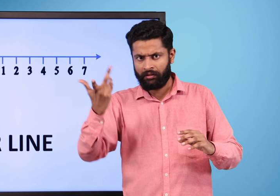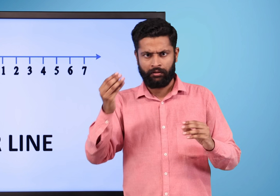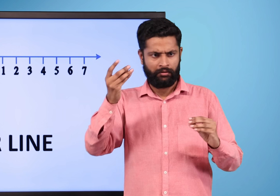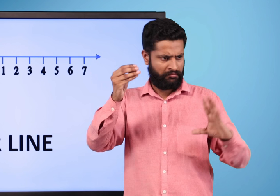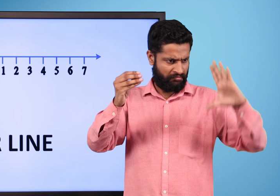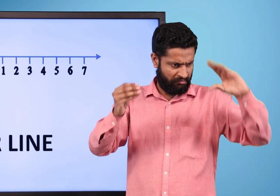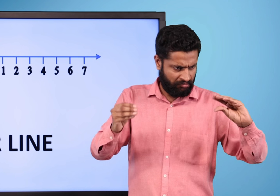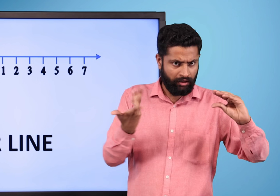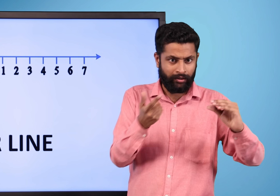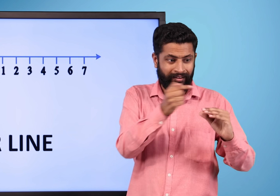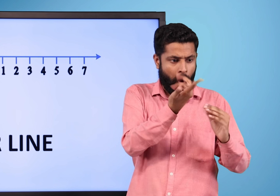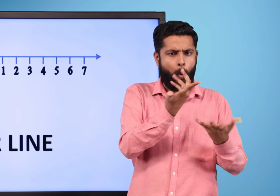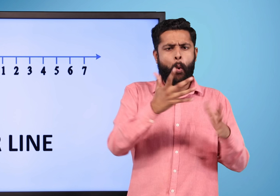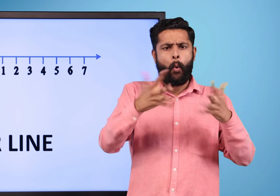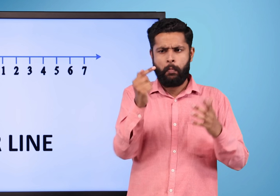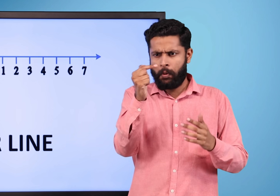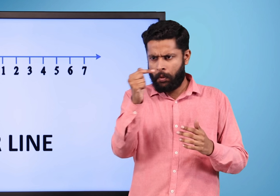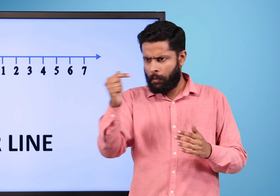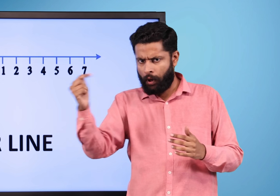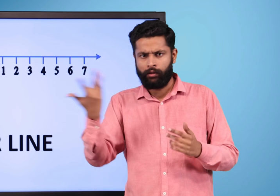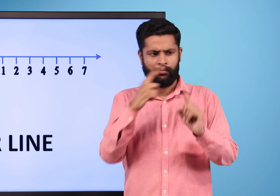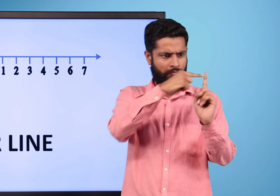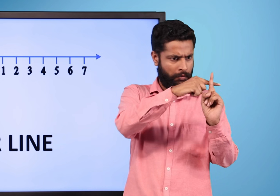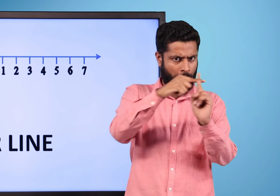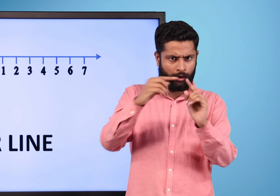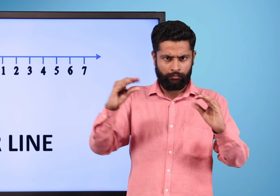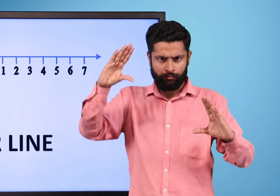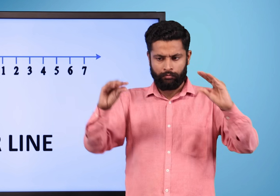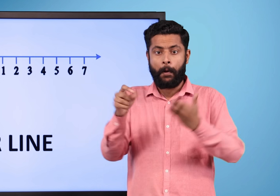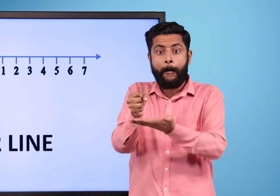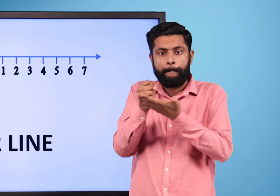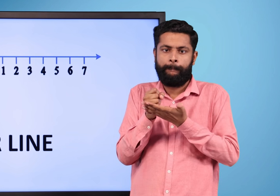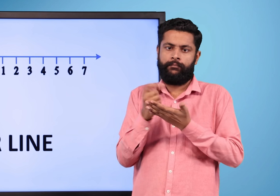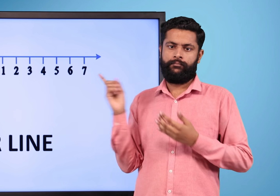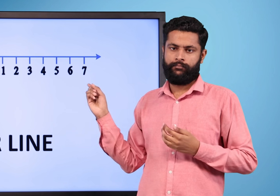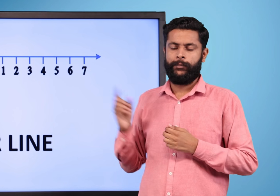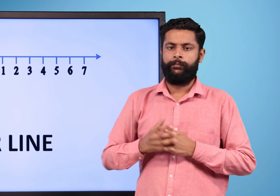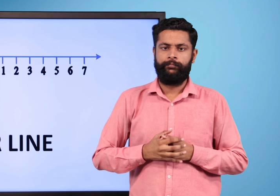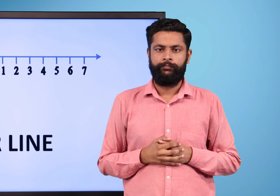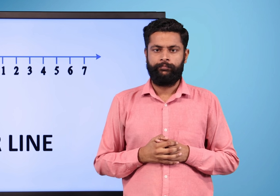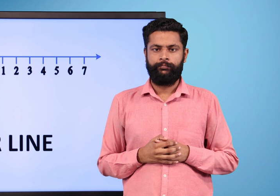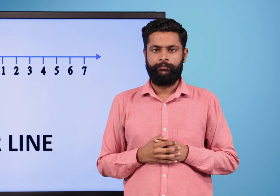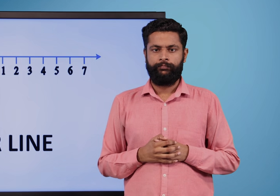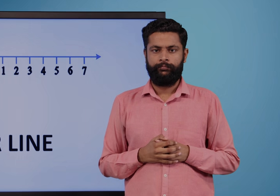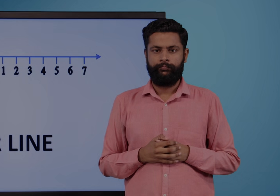such as comparing numbers, adding, subtracting, etc.